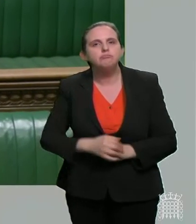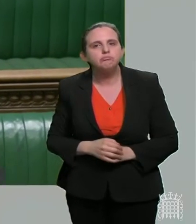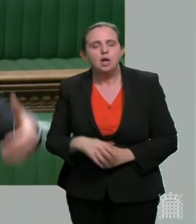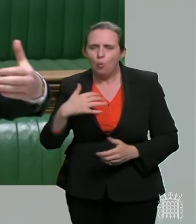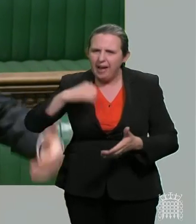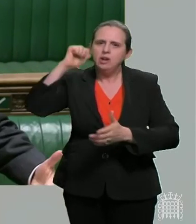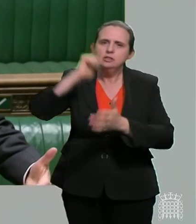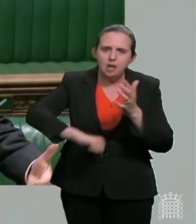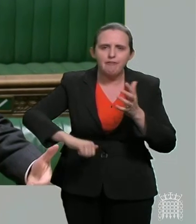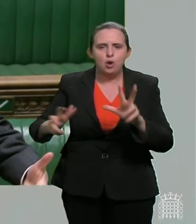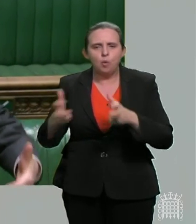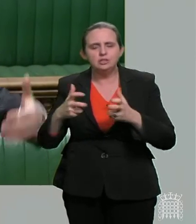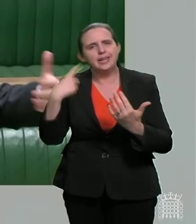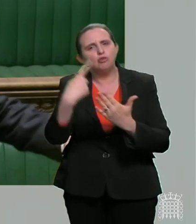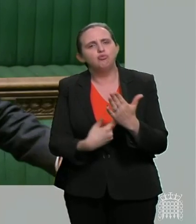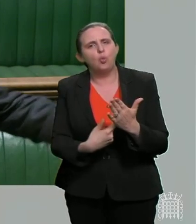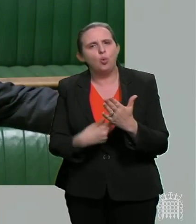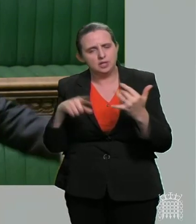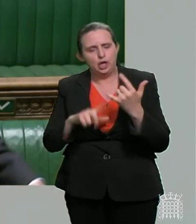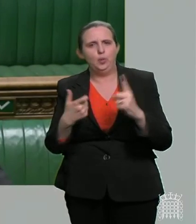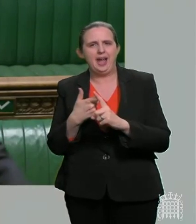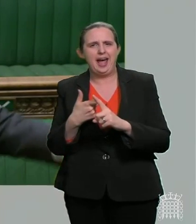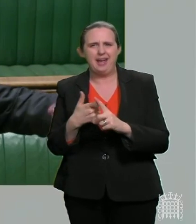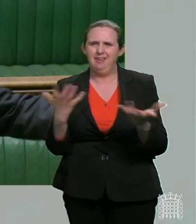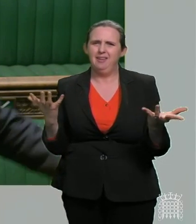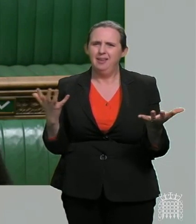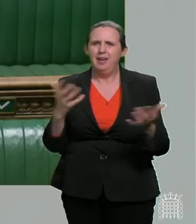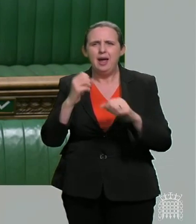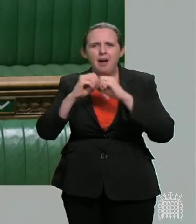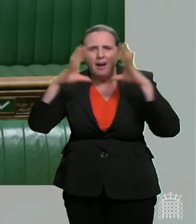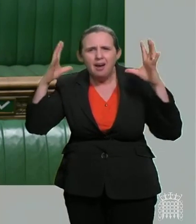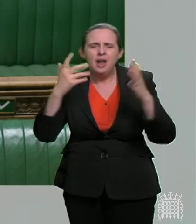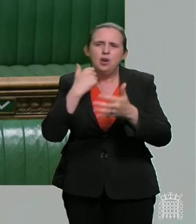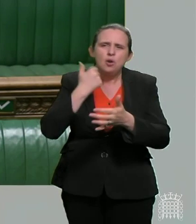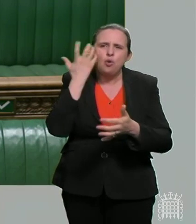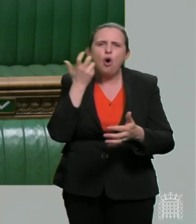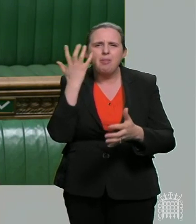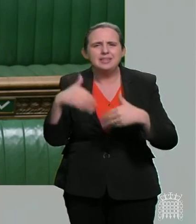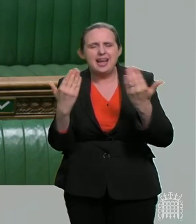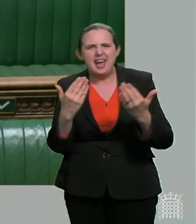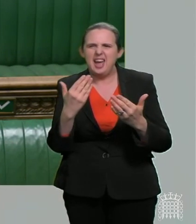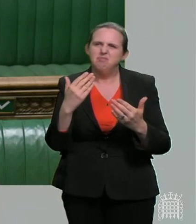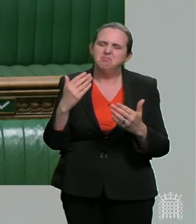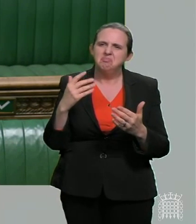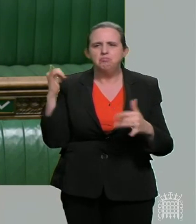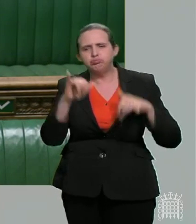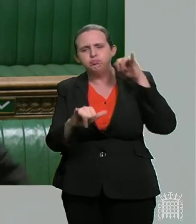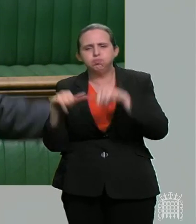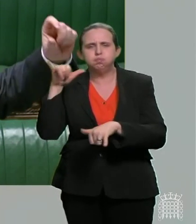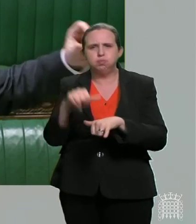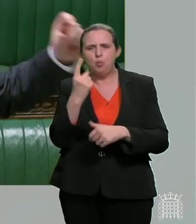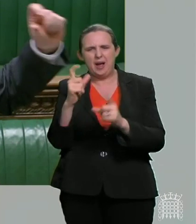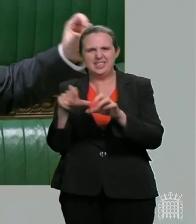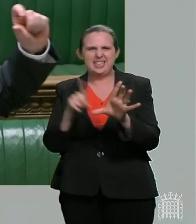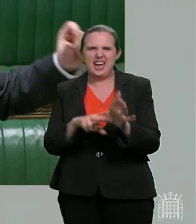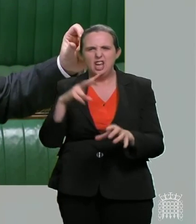People should understand that, on a normal day at this time of year, we could expect about 250,000 people to be arriving in this country.